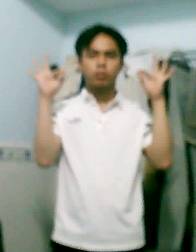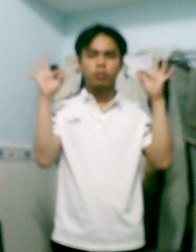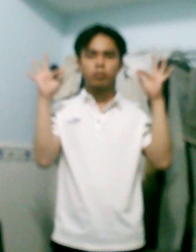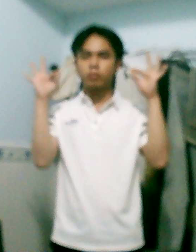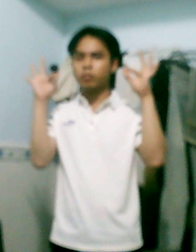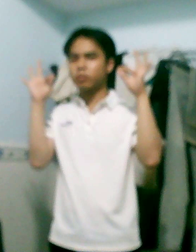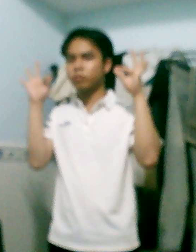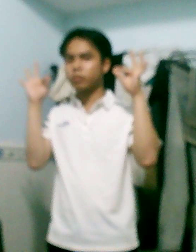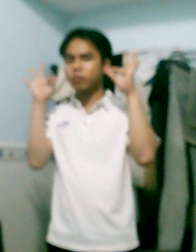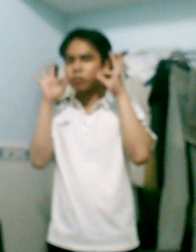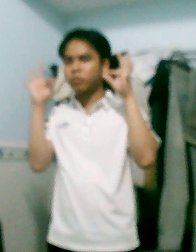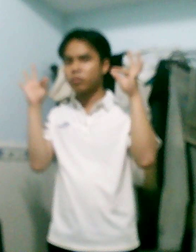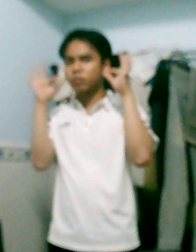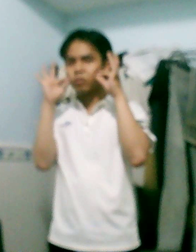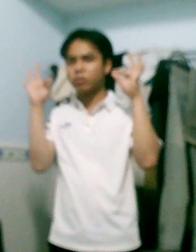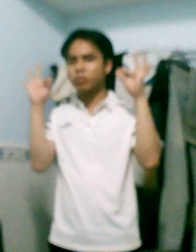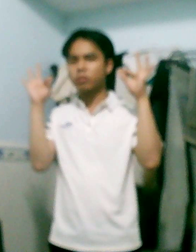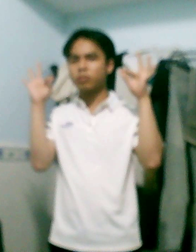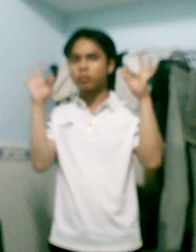meo